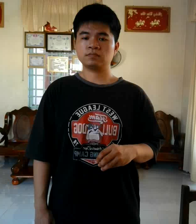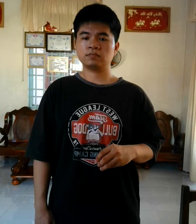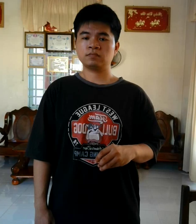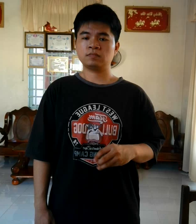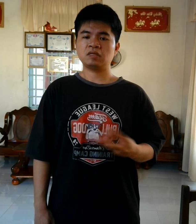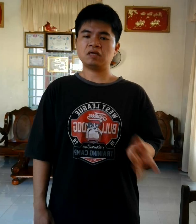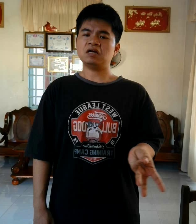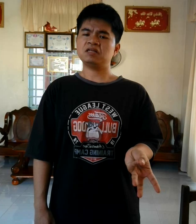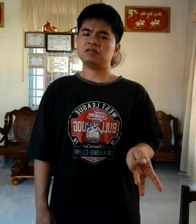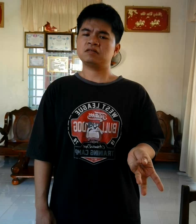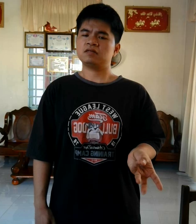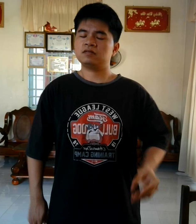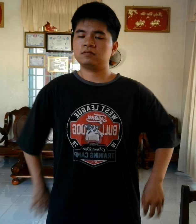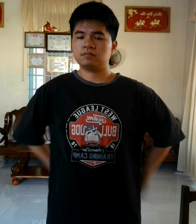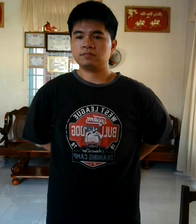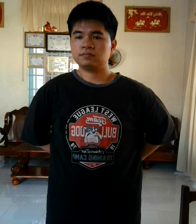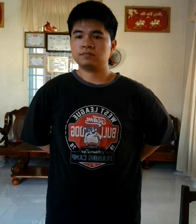it